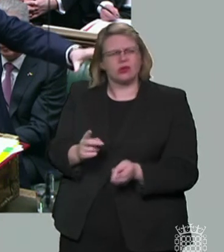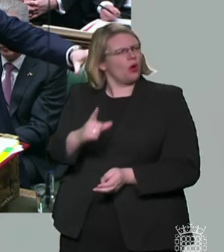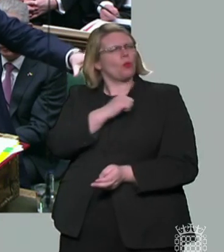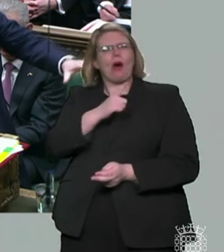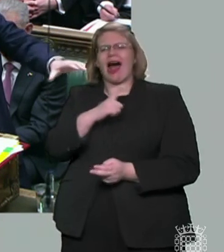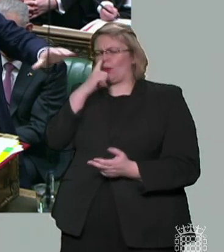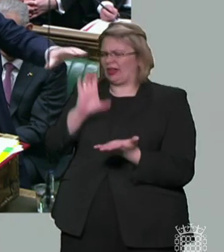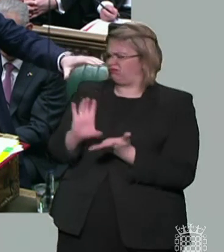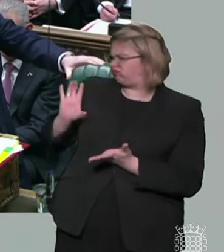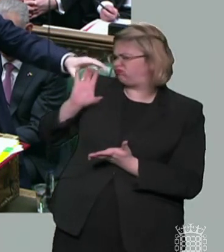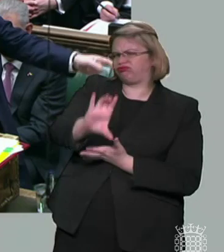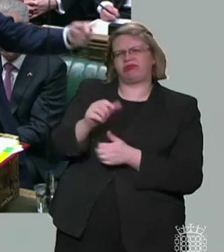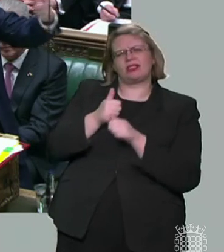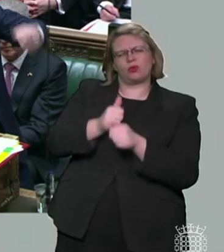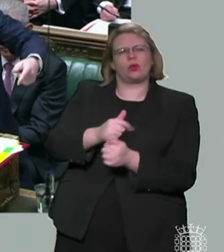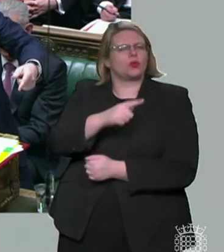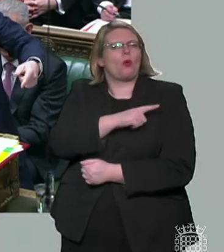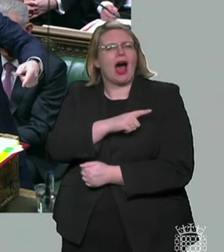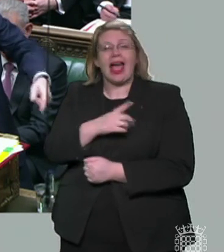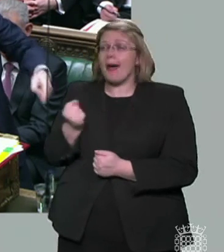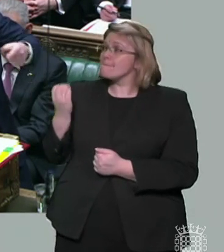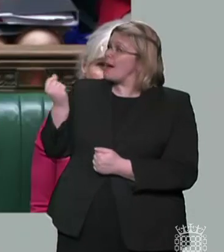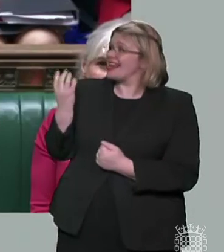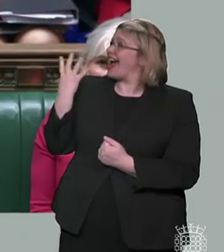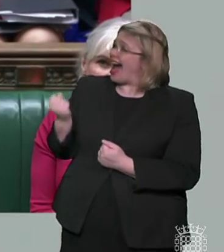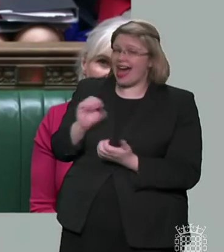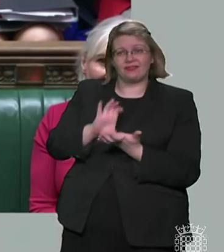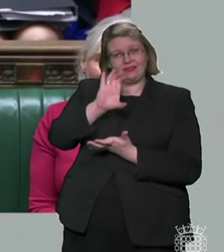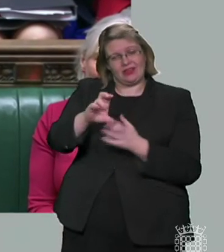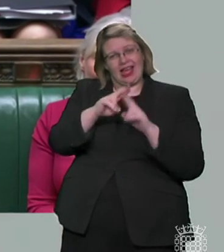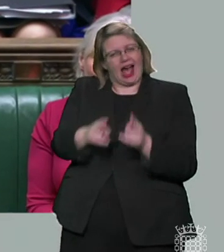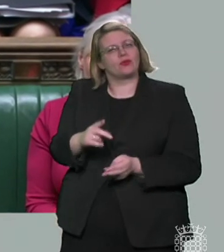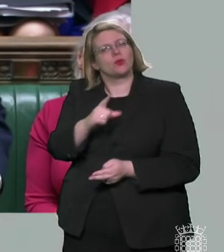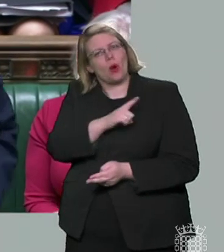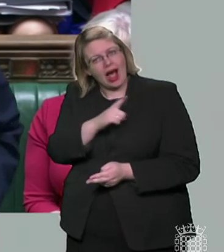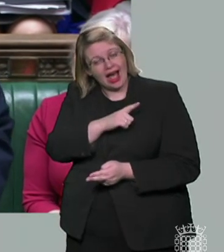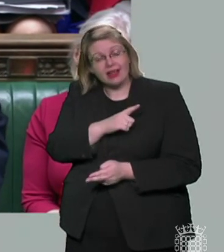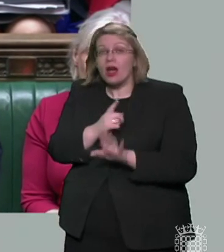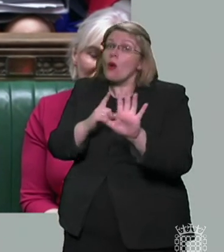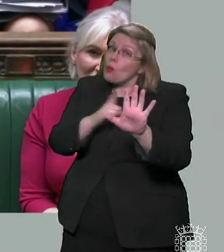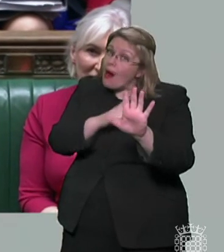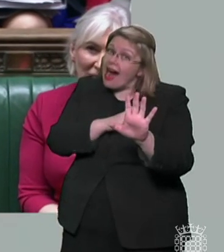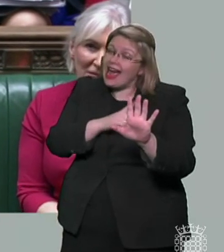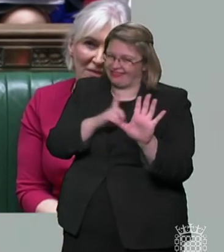Why can we afford to put huge quantities of taxpayers’ money into supporting households with their energy costs?